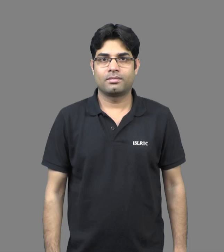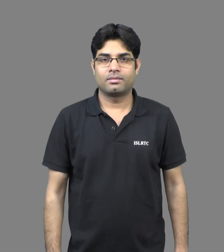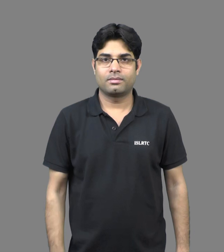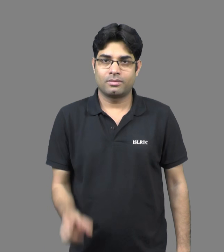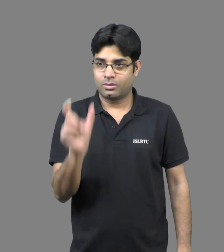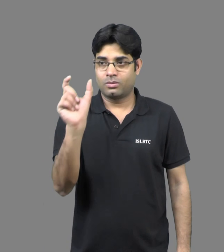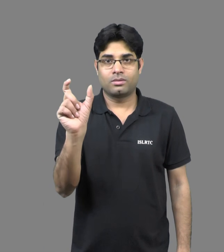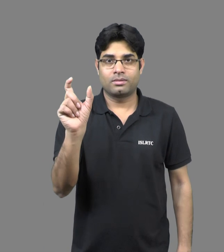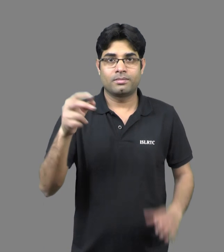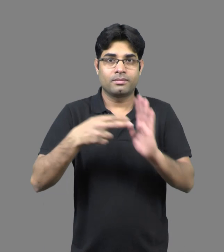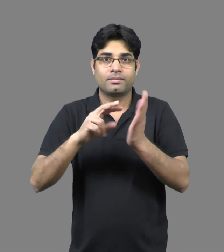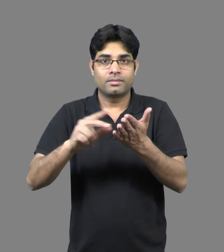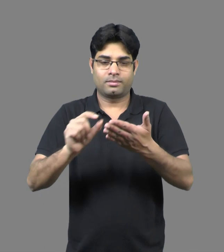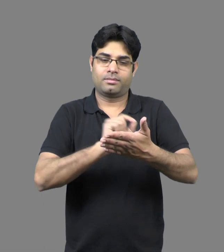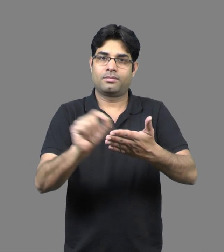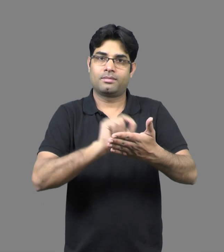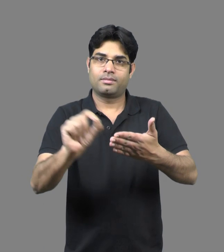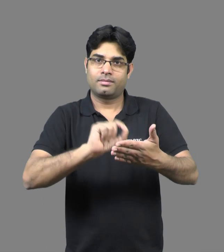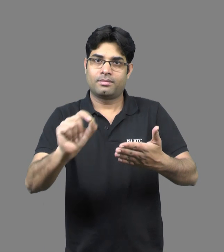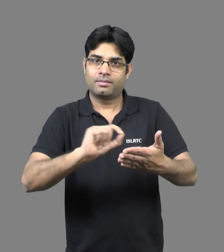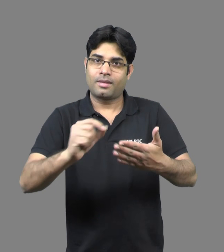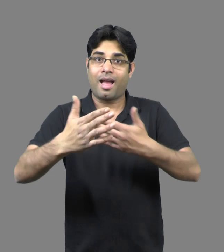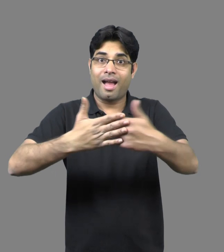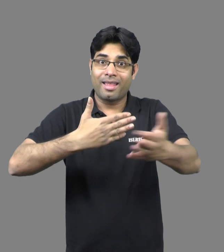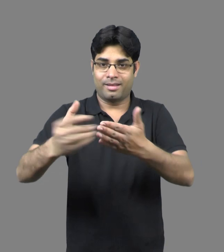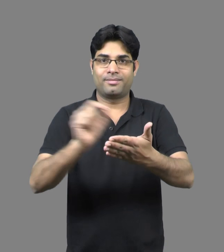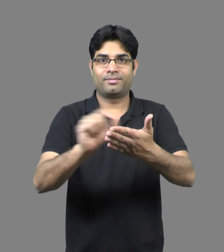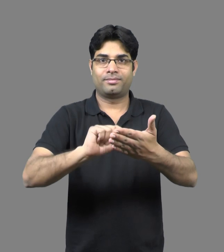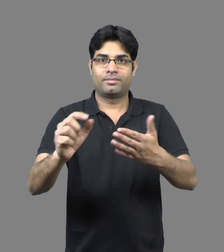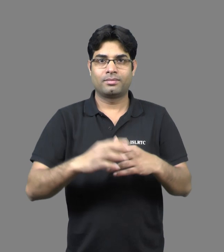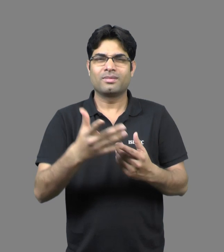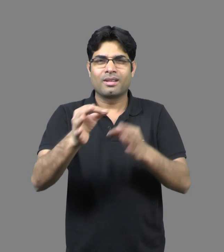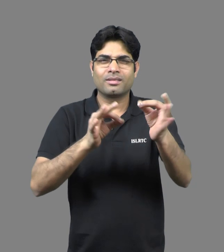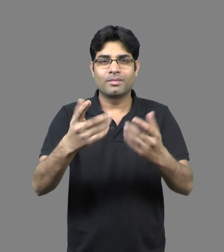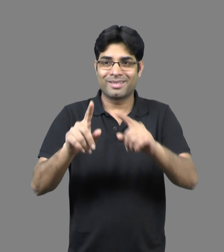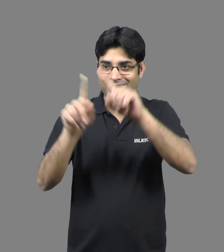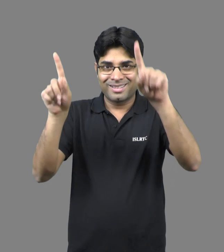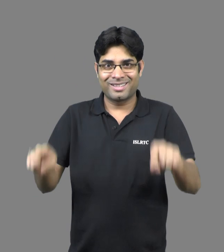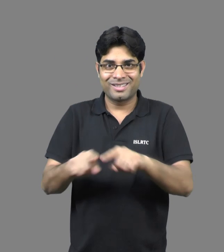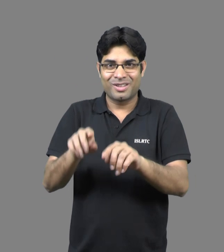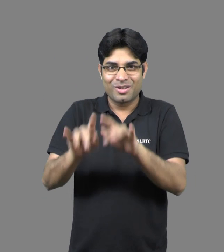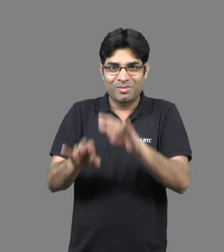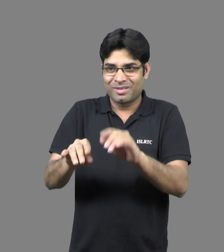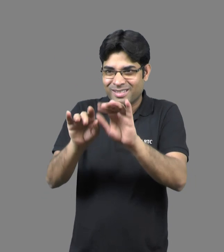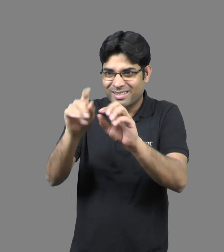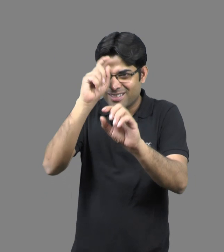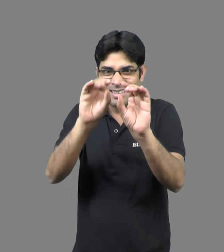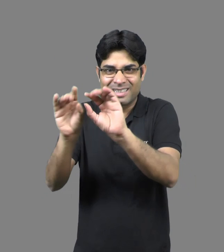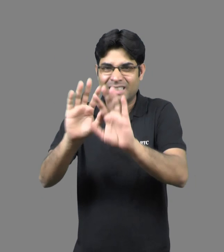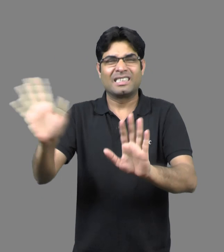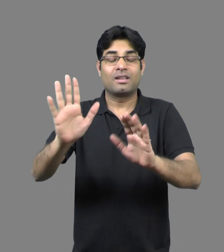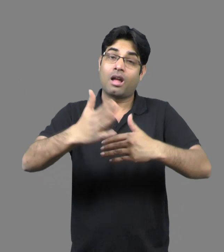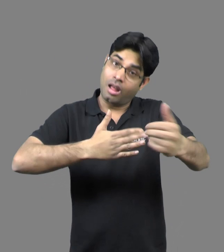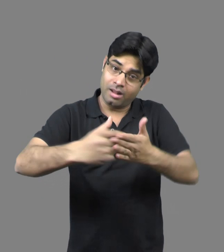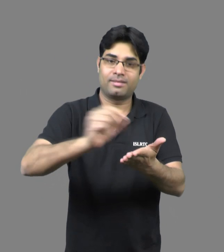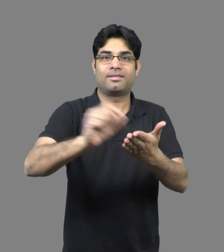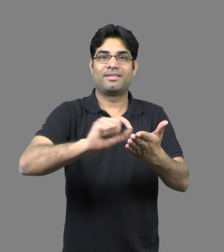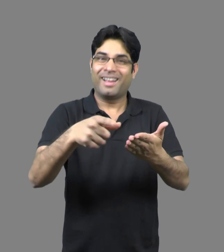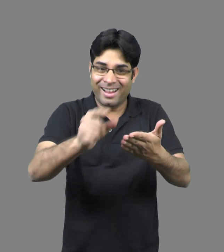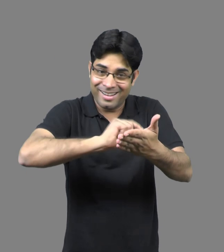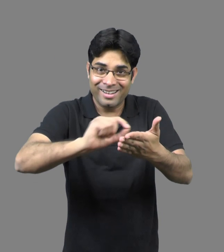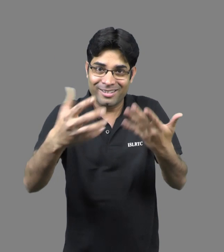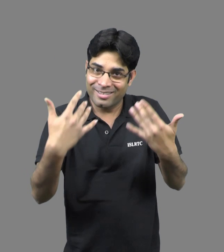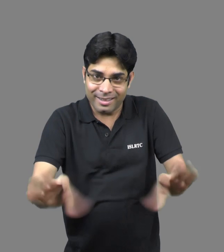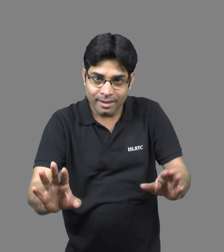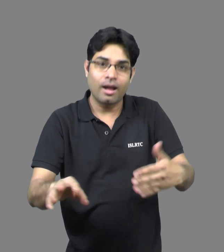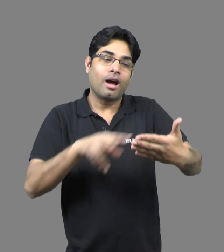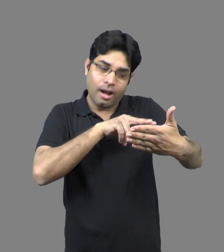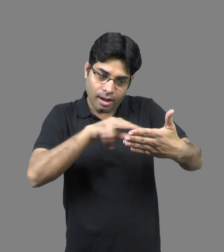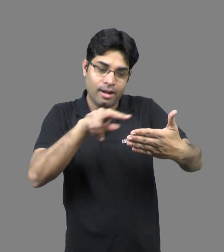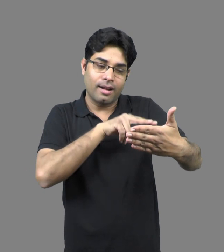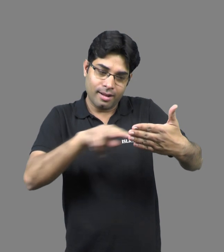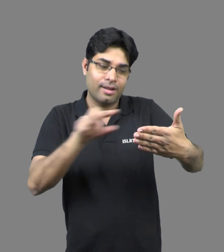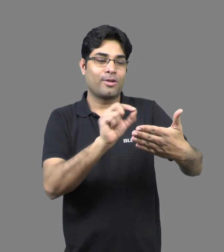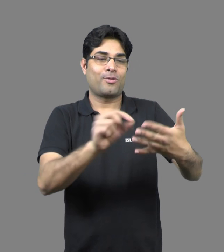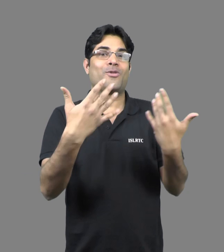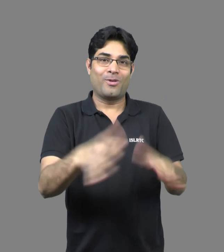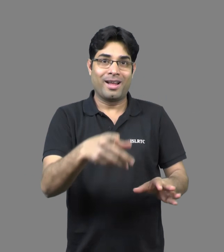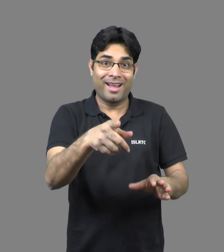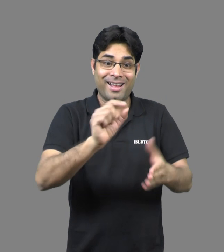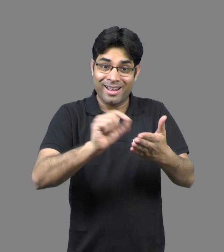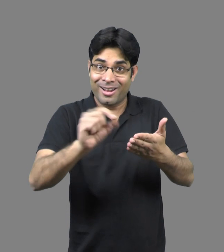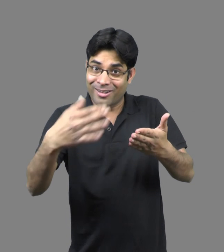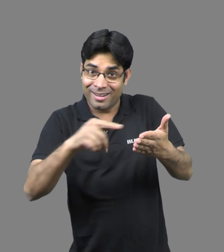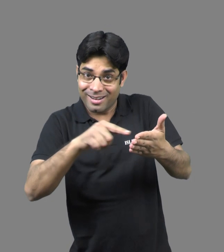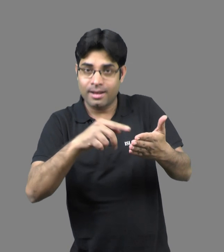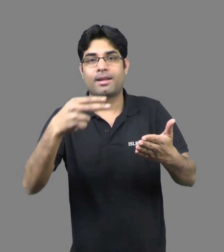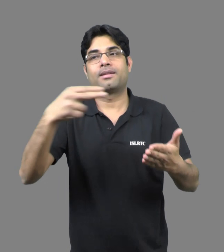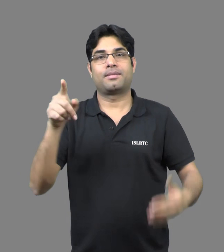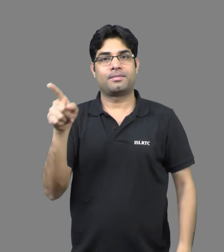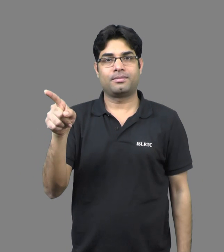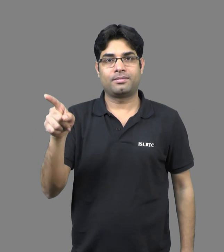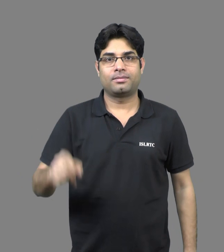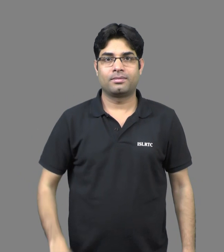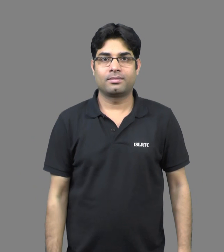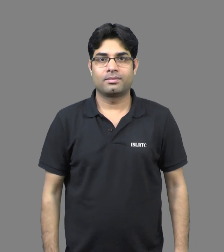Handwriting